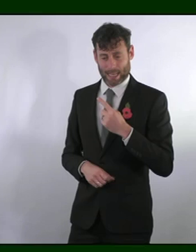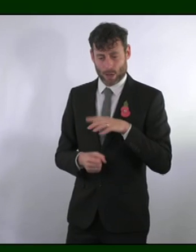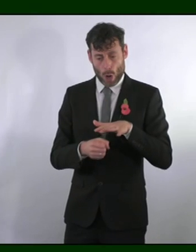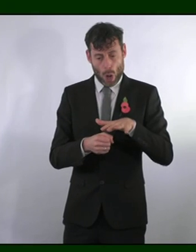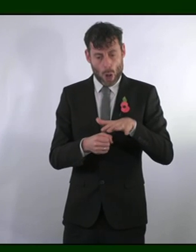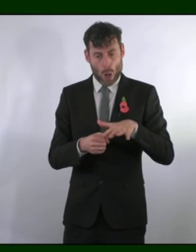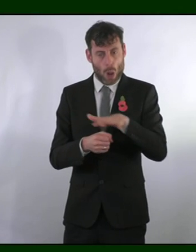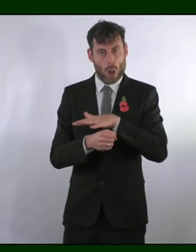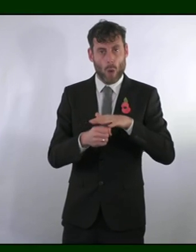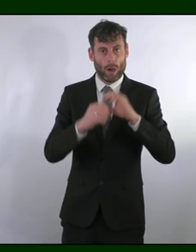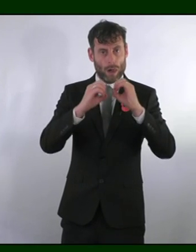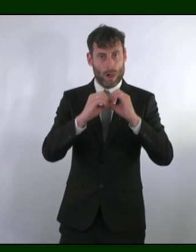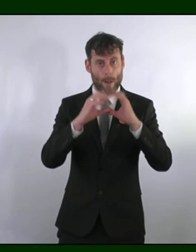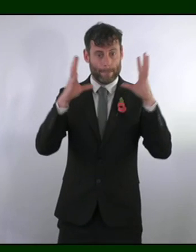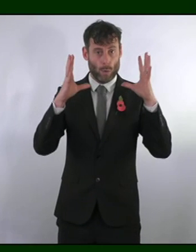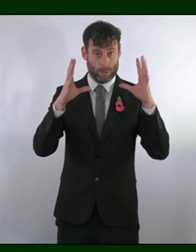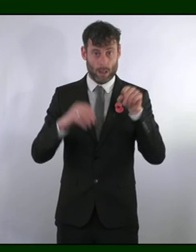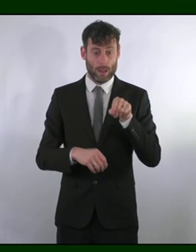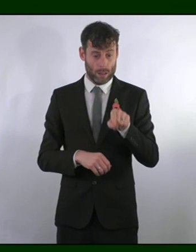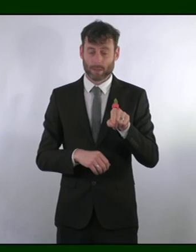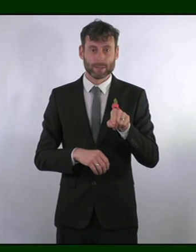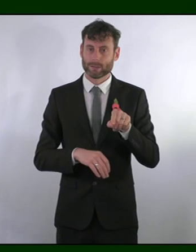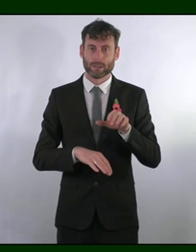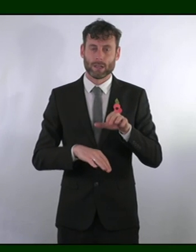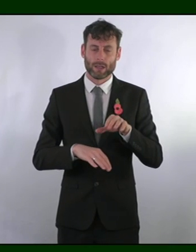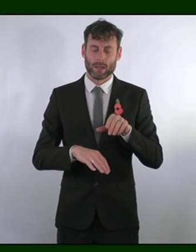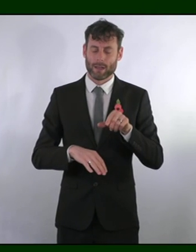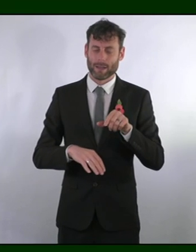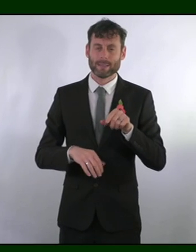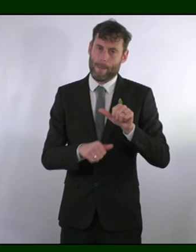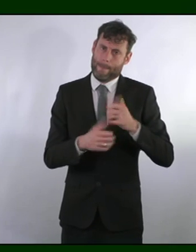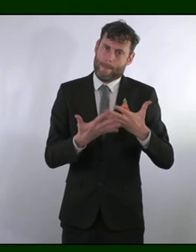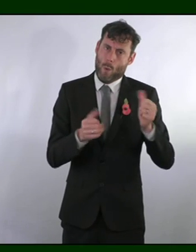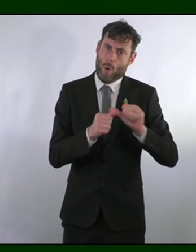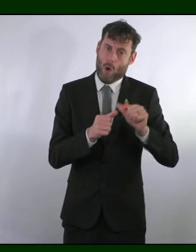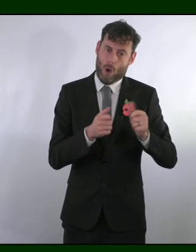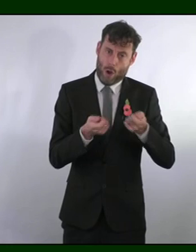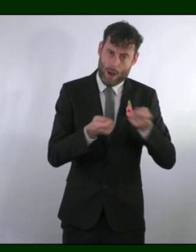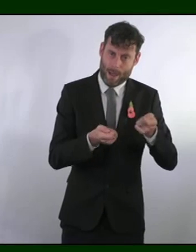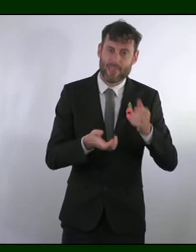Will the Prime Minister now admit that the current outsourced model has been a waste of time and taxpayers’ money?